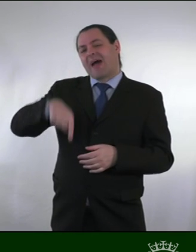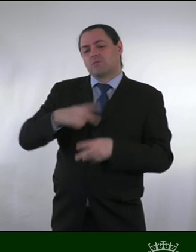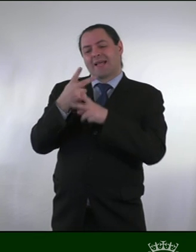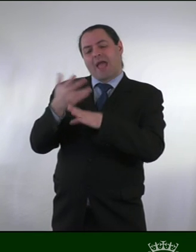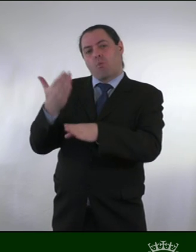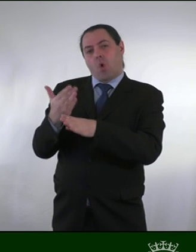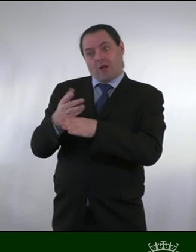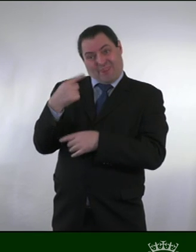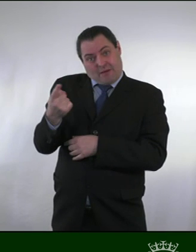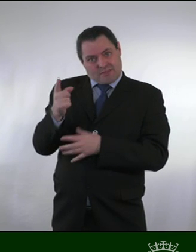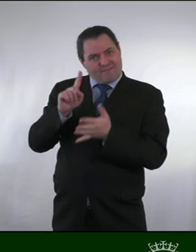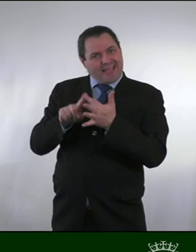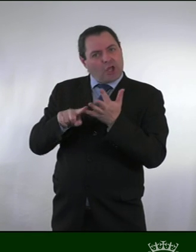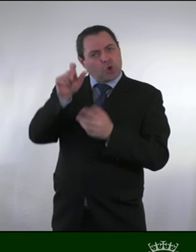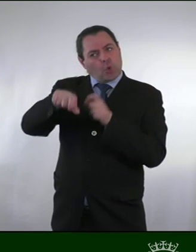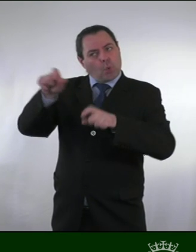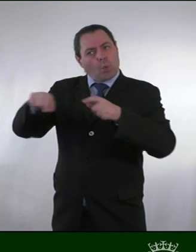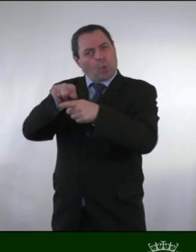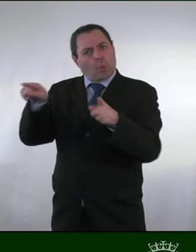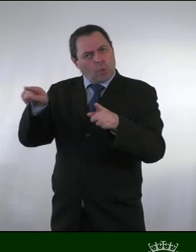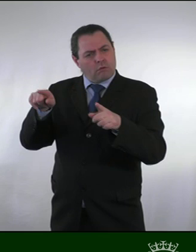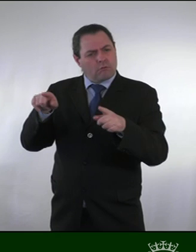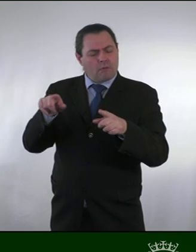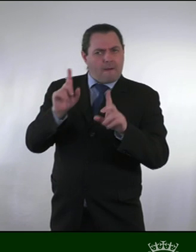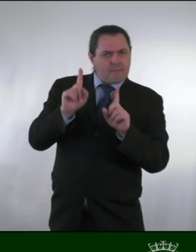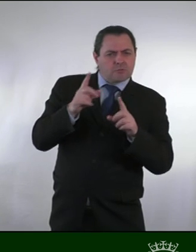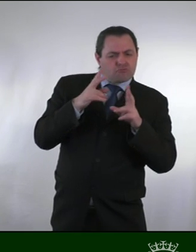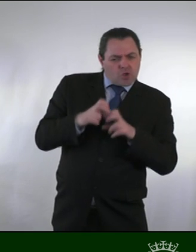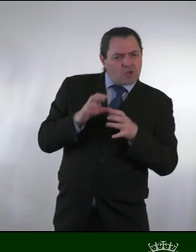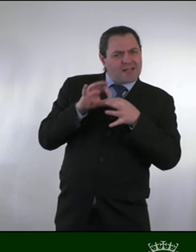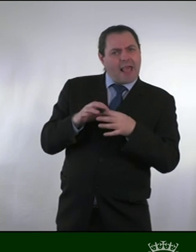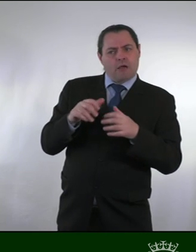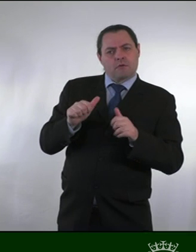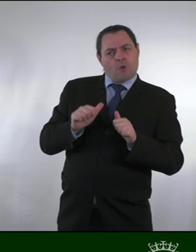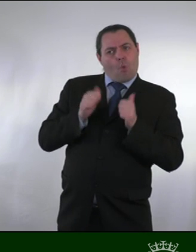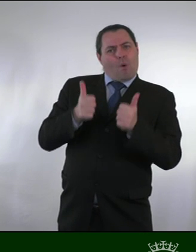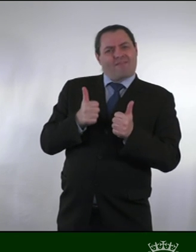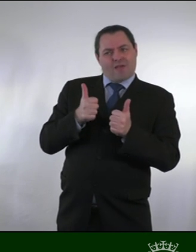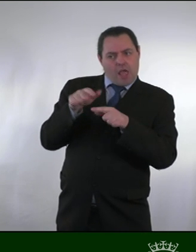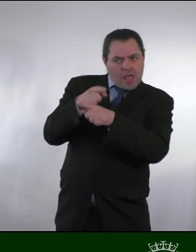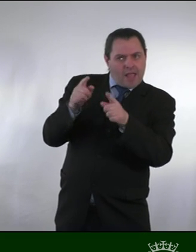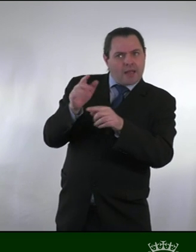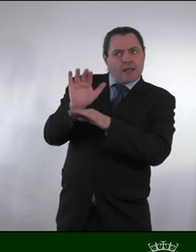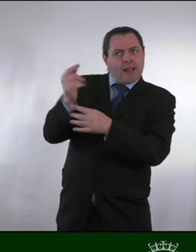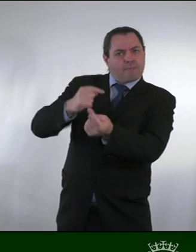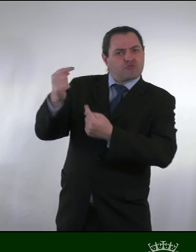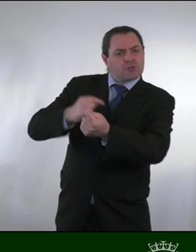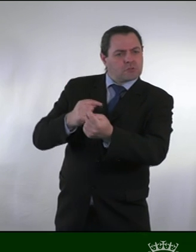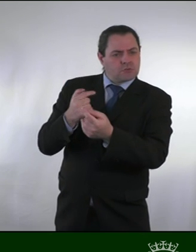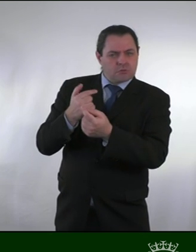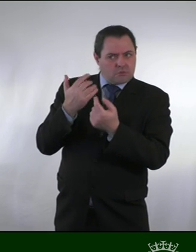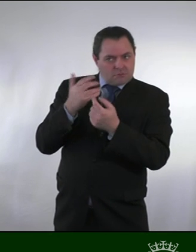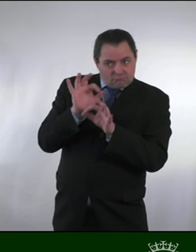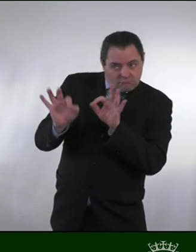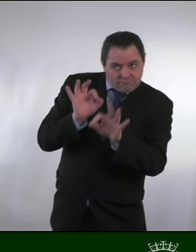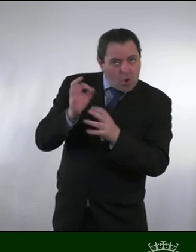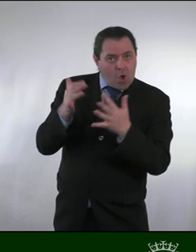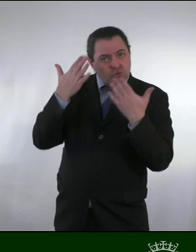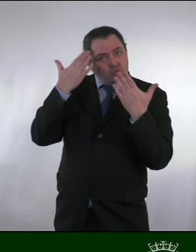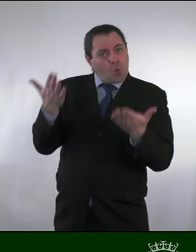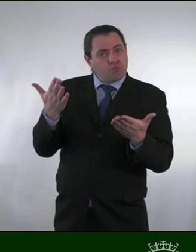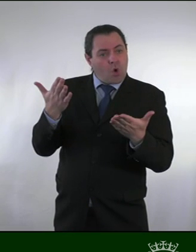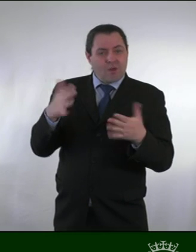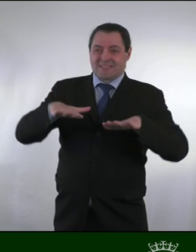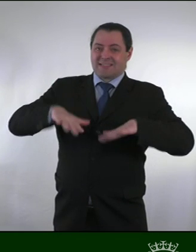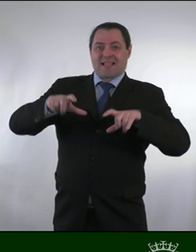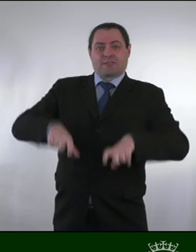New research from the Joint Council for the Welfare of Immigrants shows that many of them do not know anything about the Prime Minister’s EU settlement scheme, and many more do not know that they must apply by the end of June.